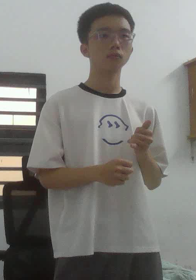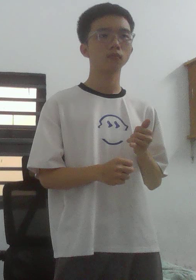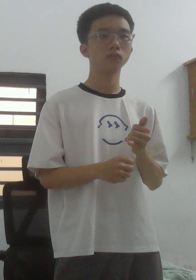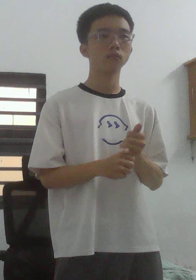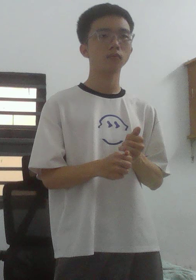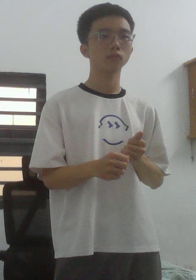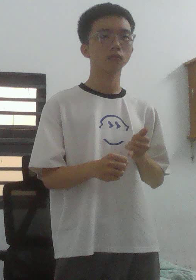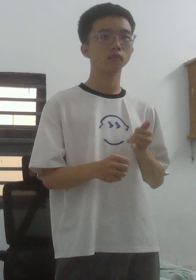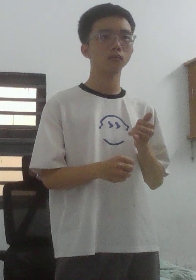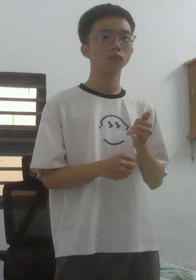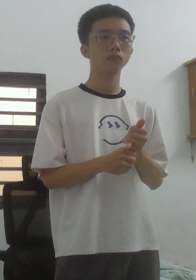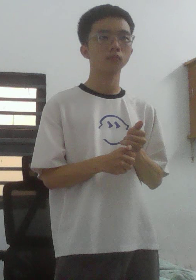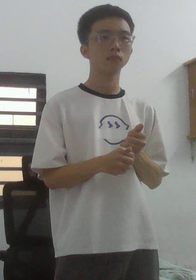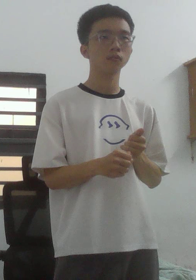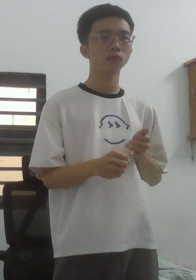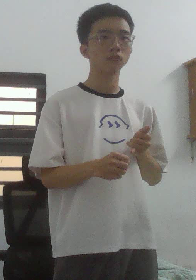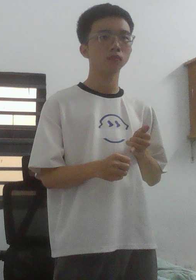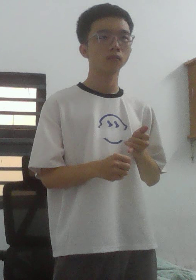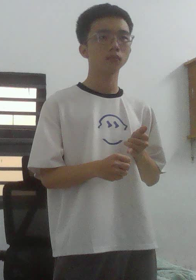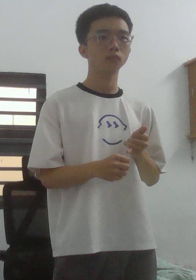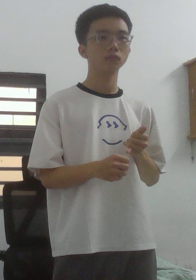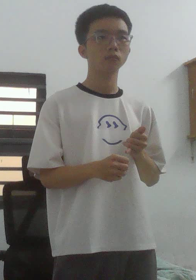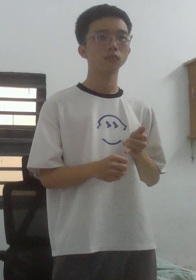cuoi nam